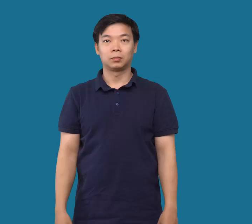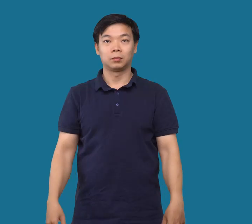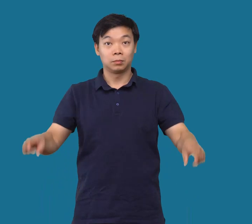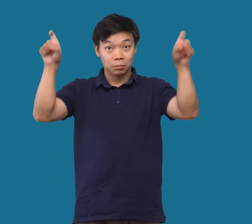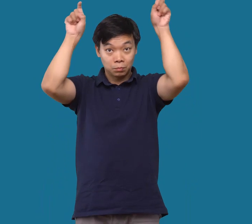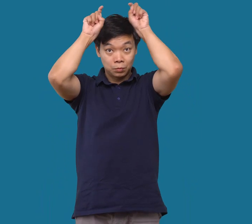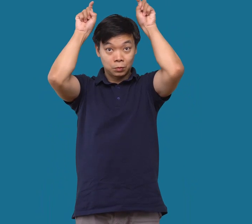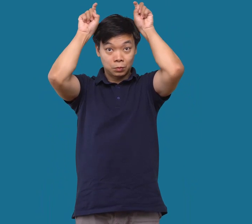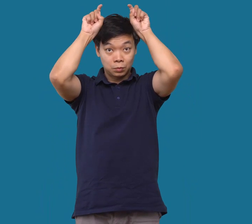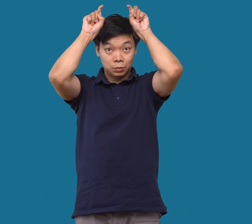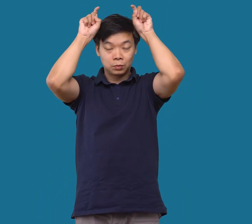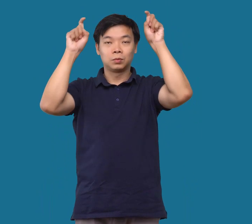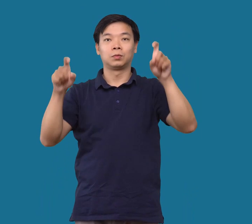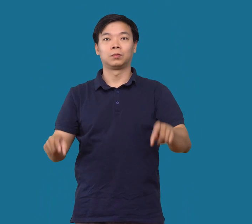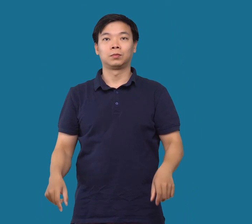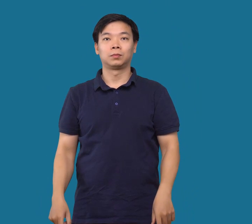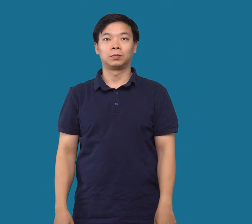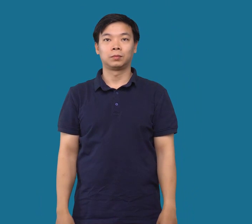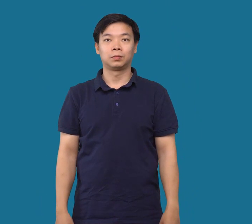con bò